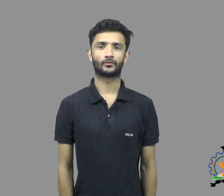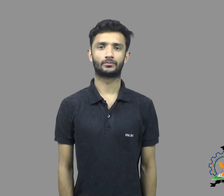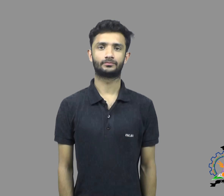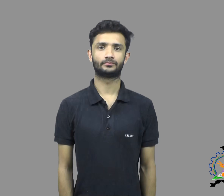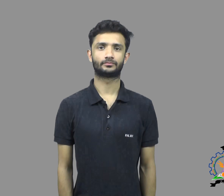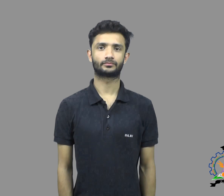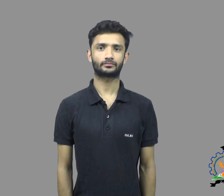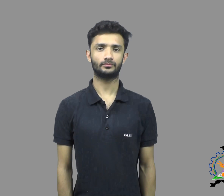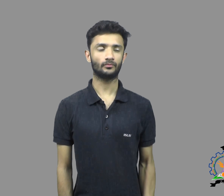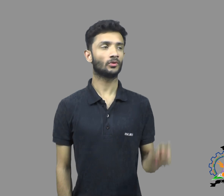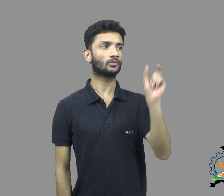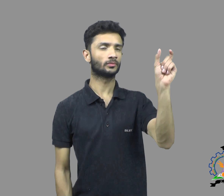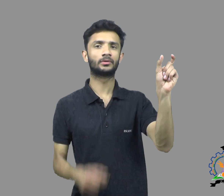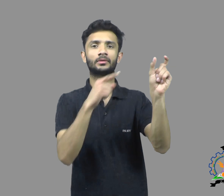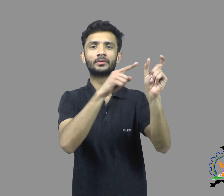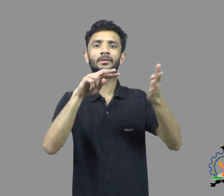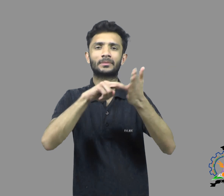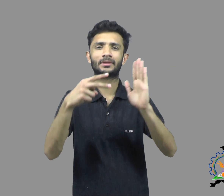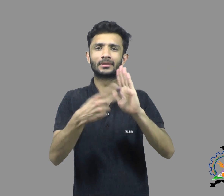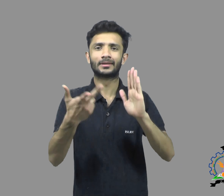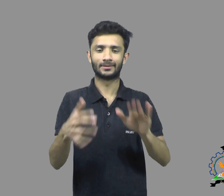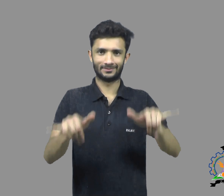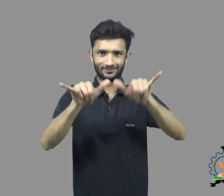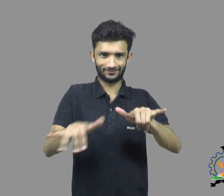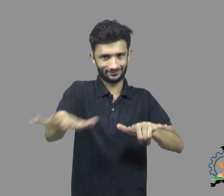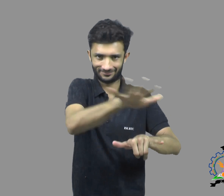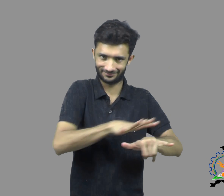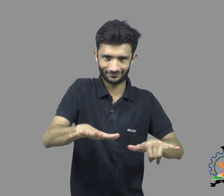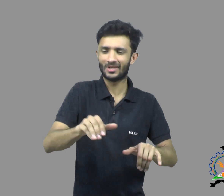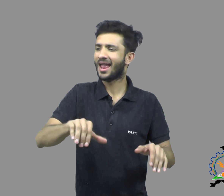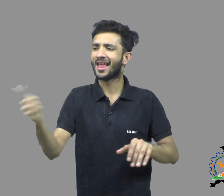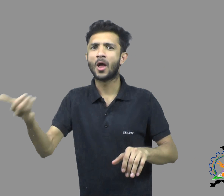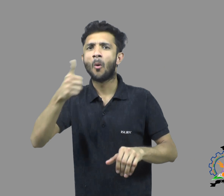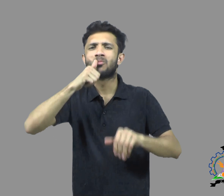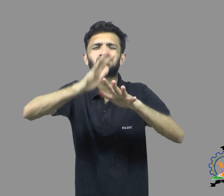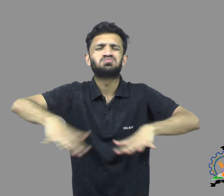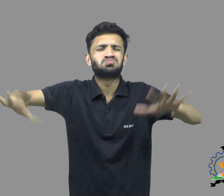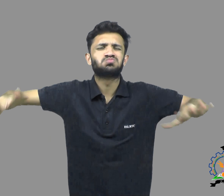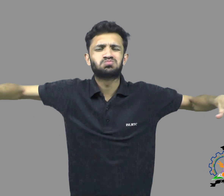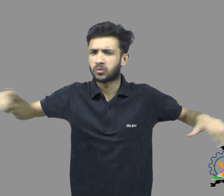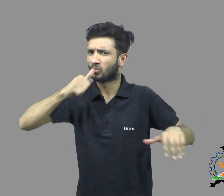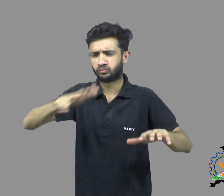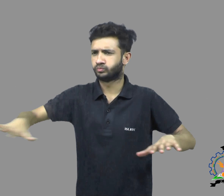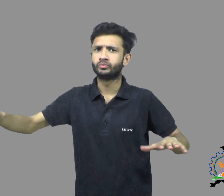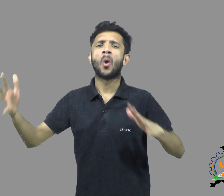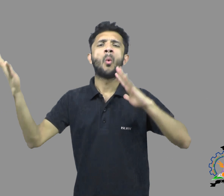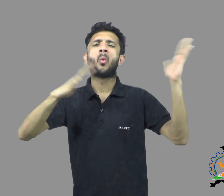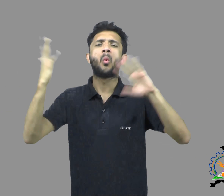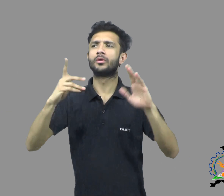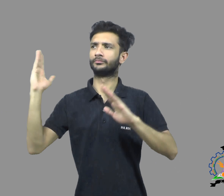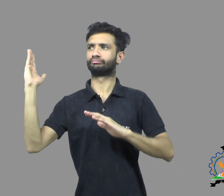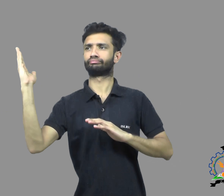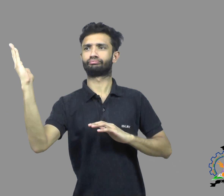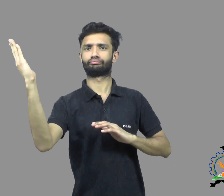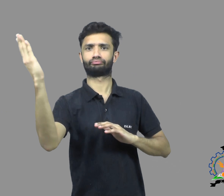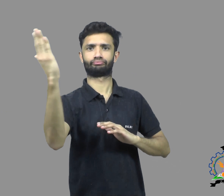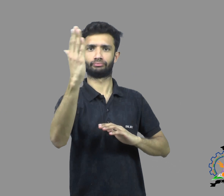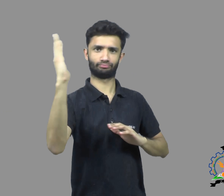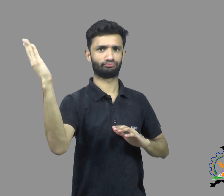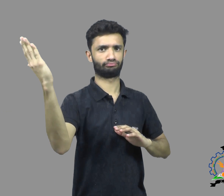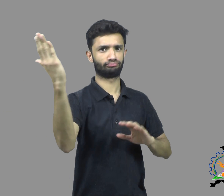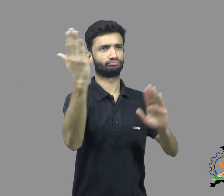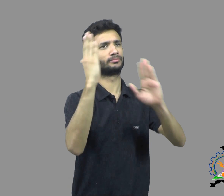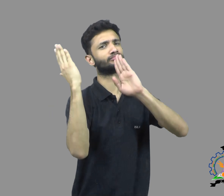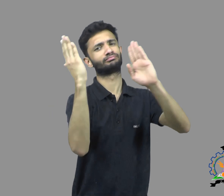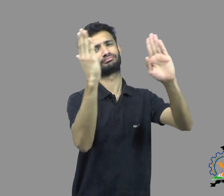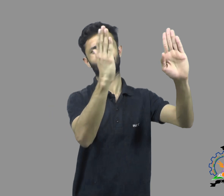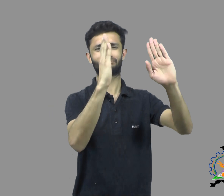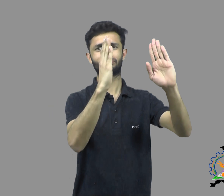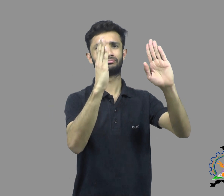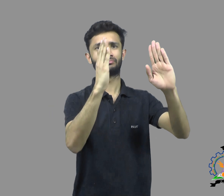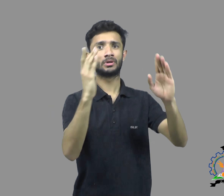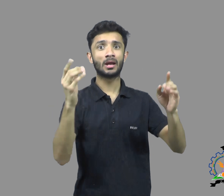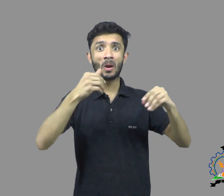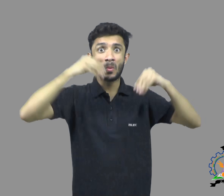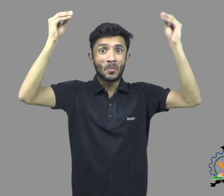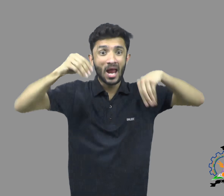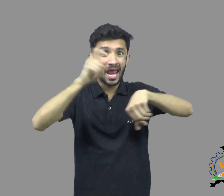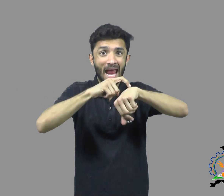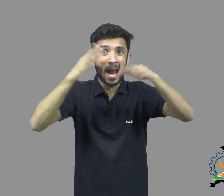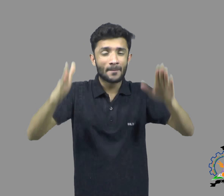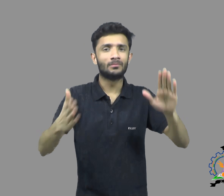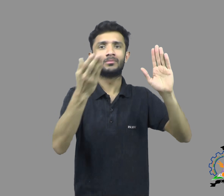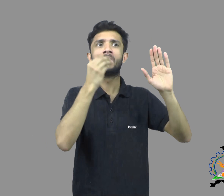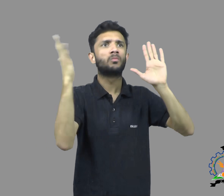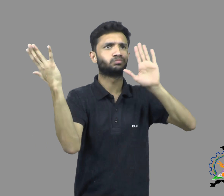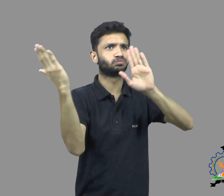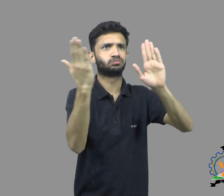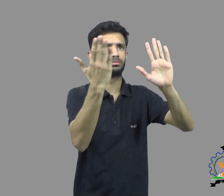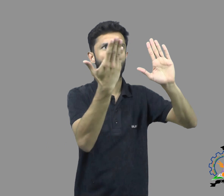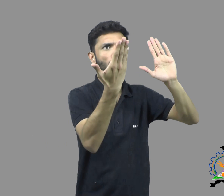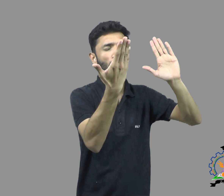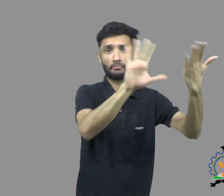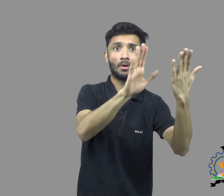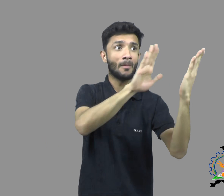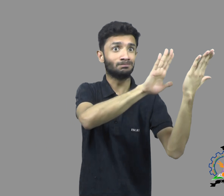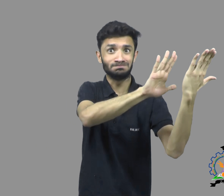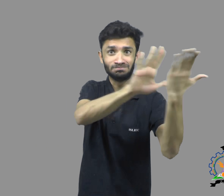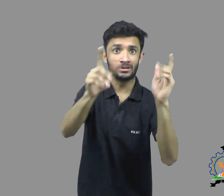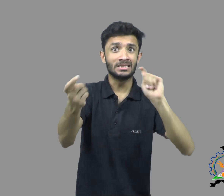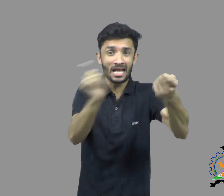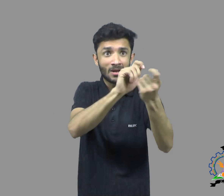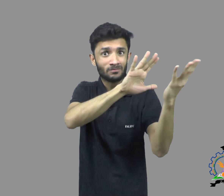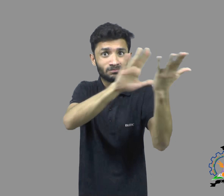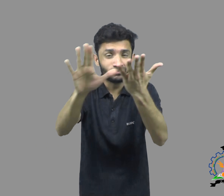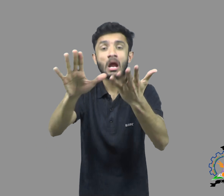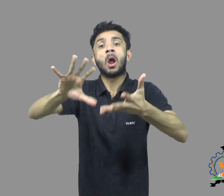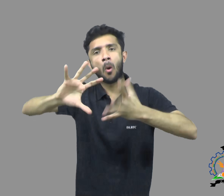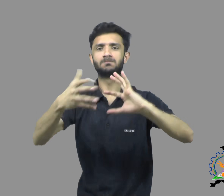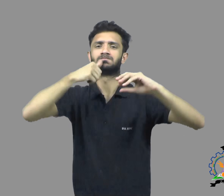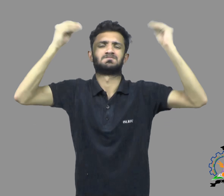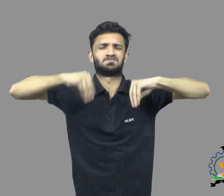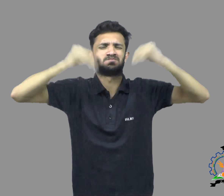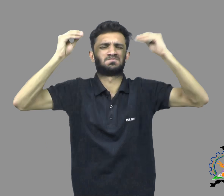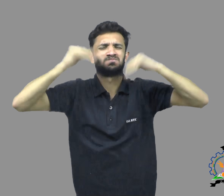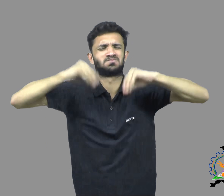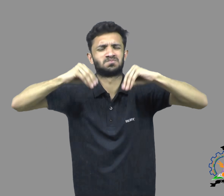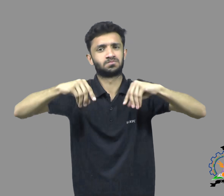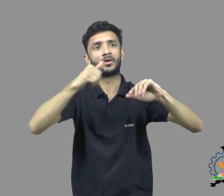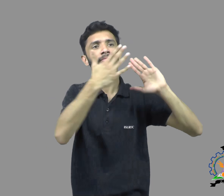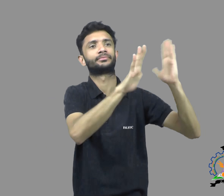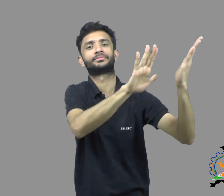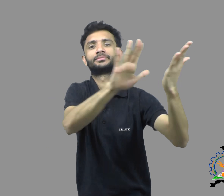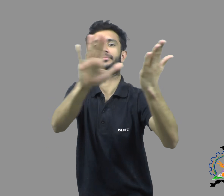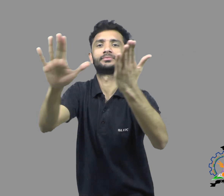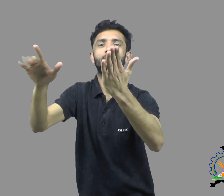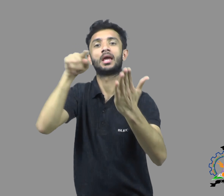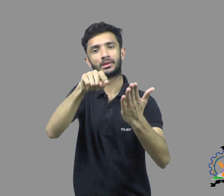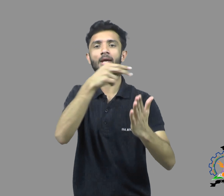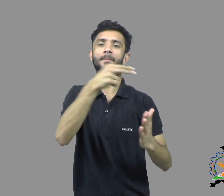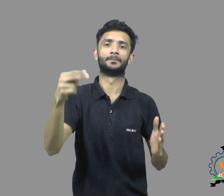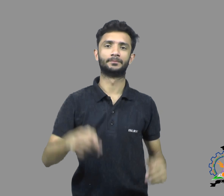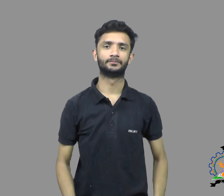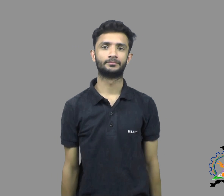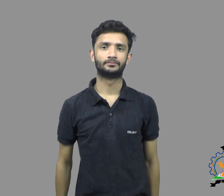Monsoon